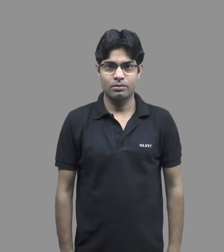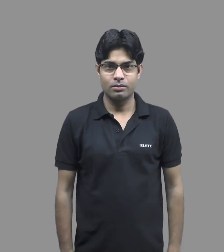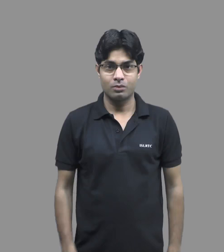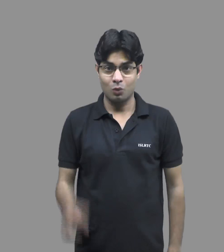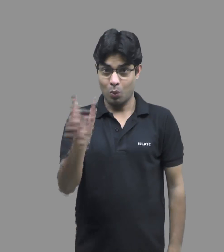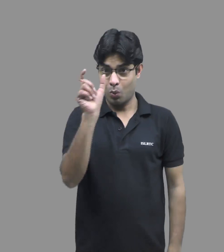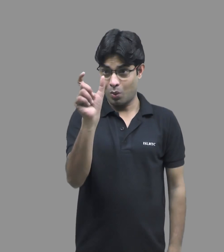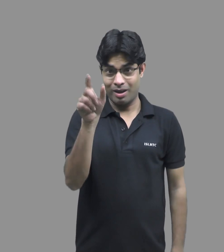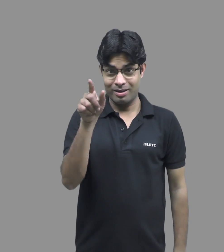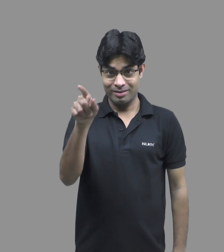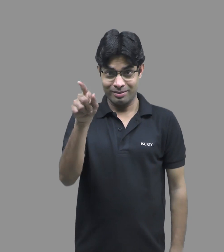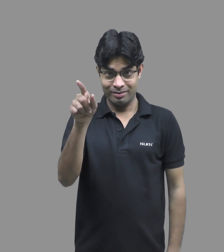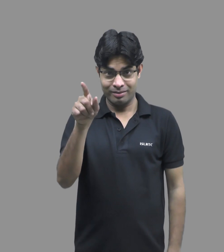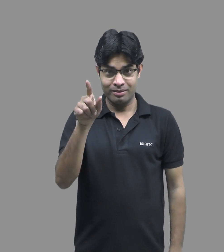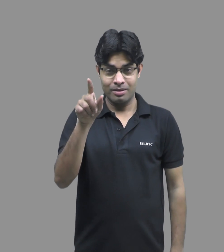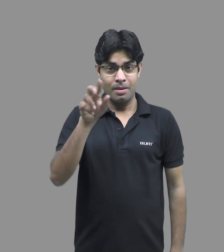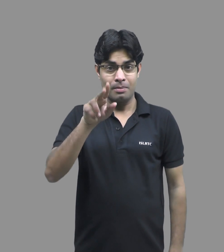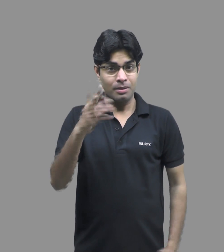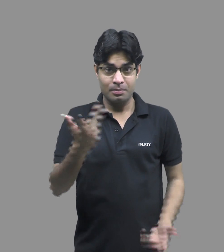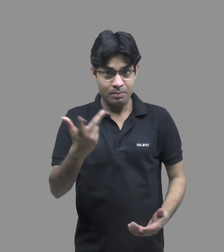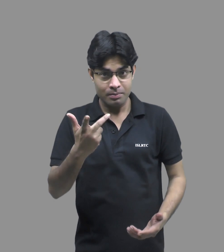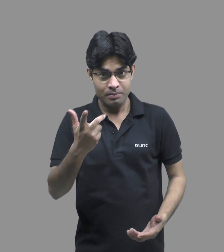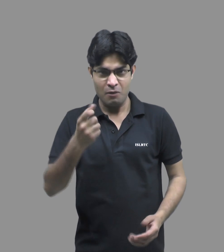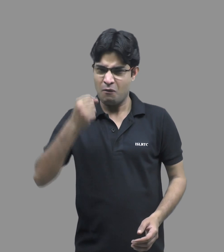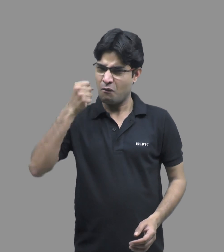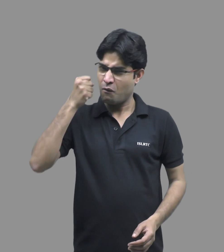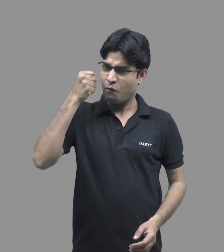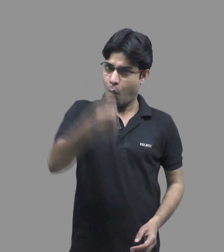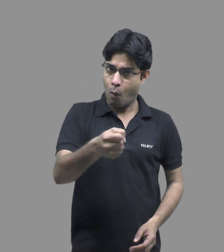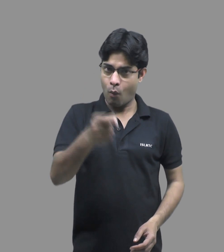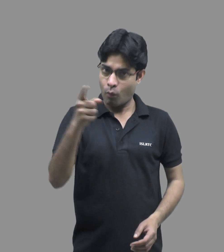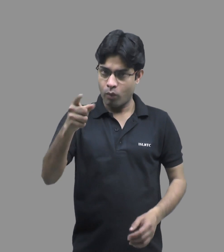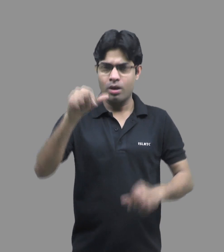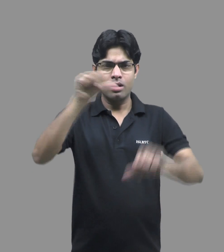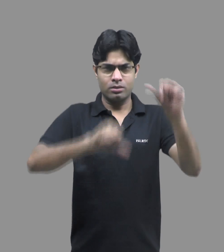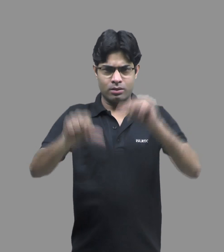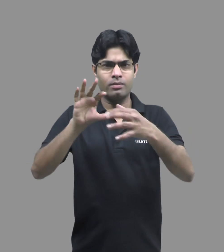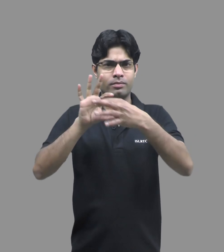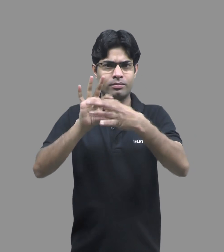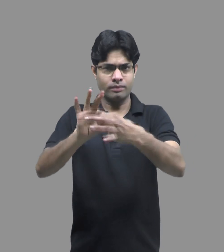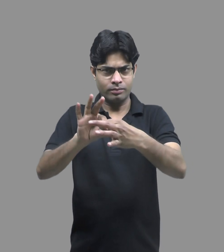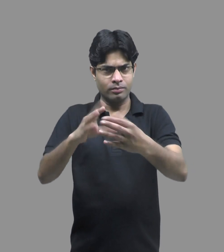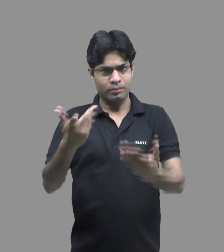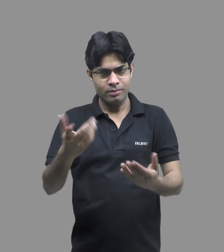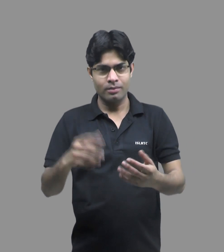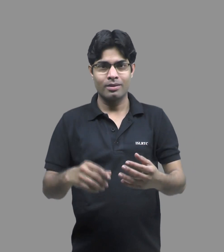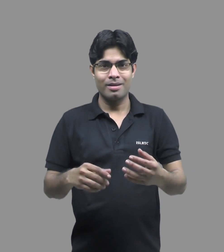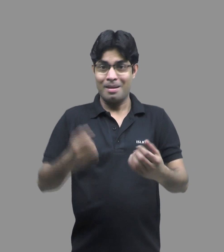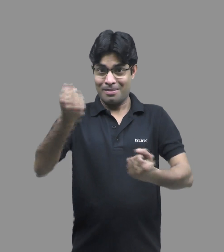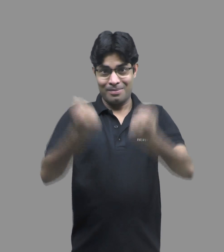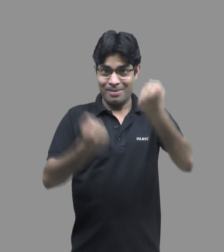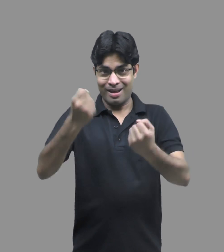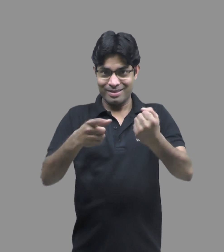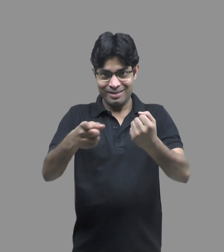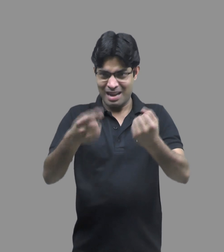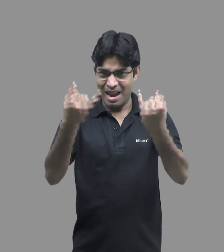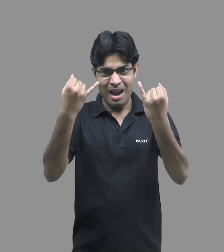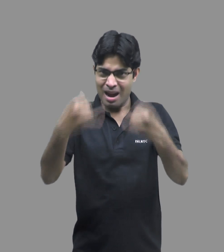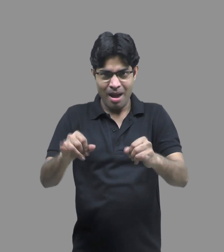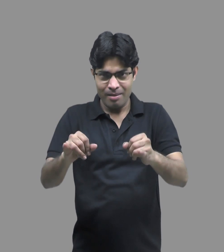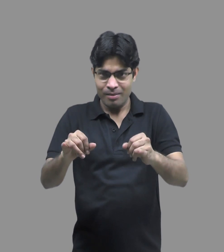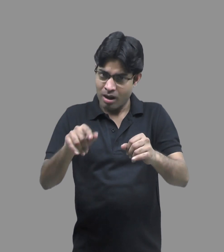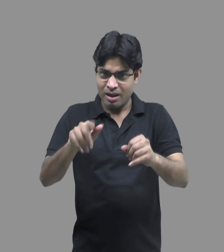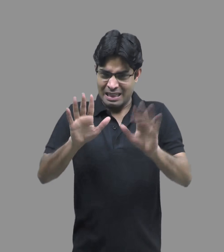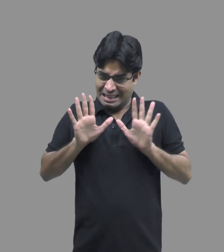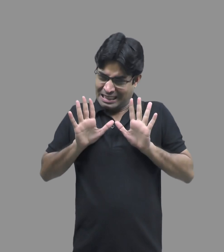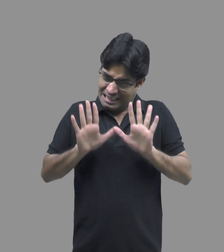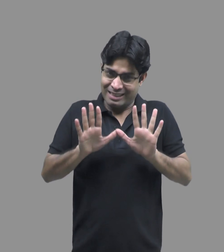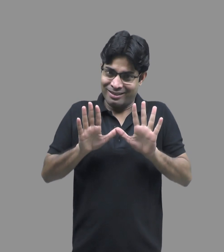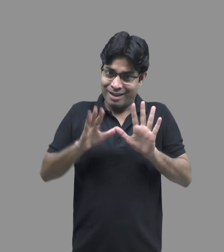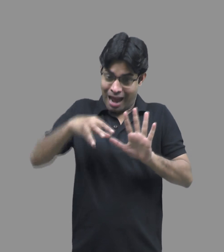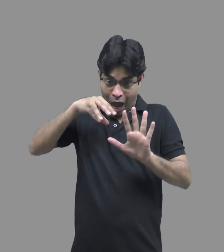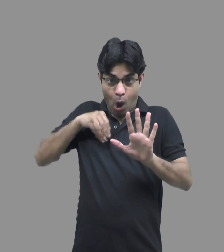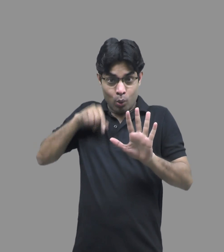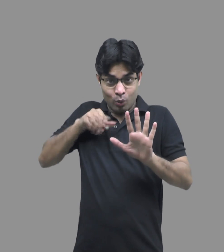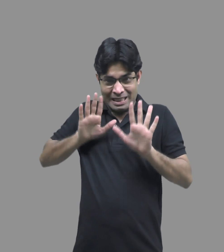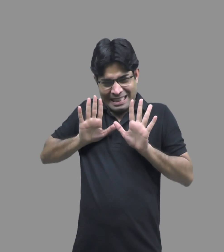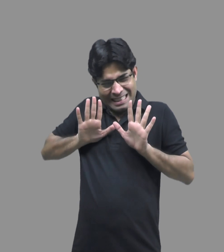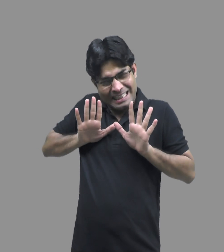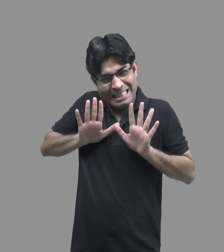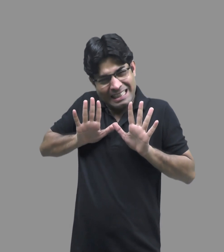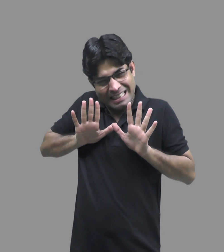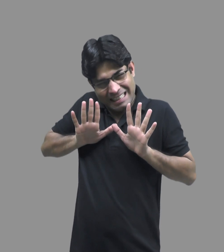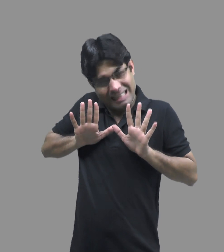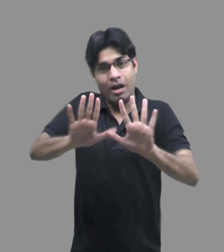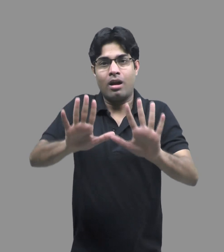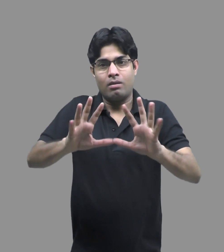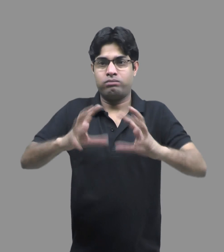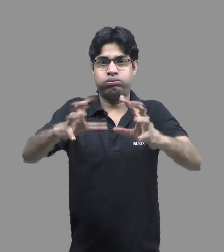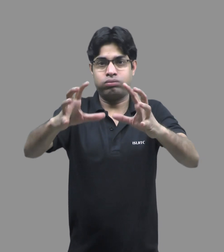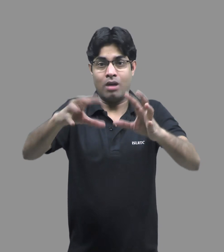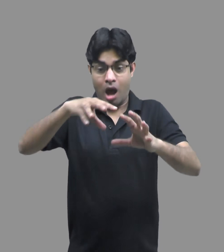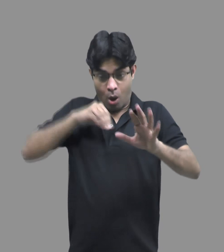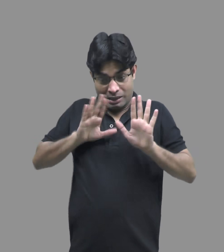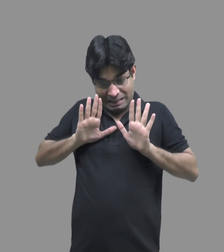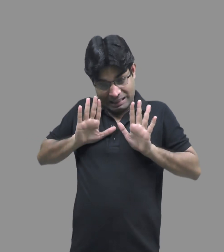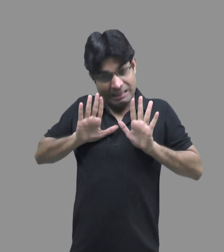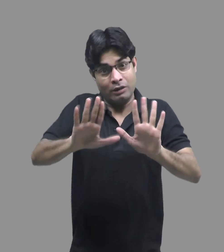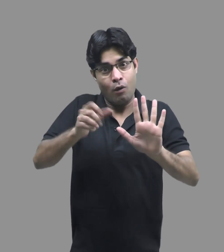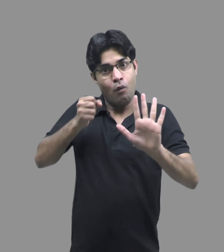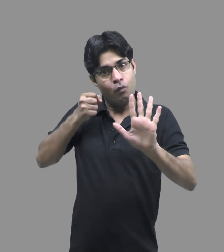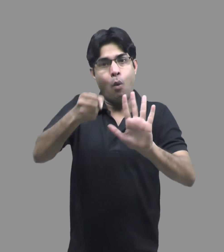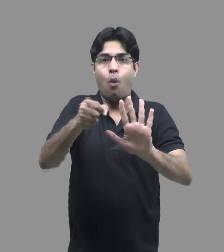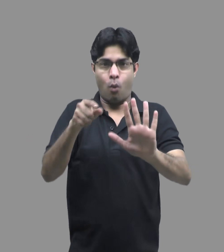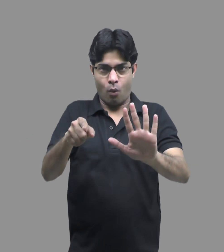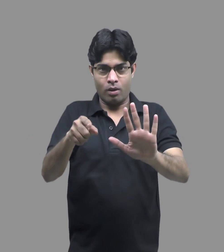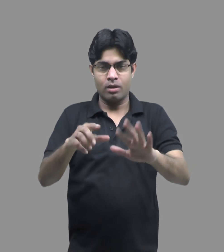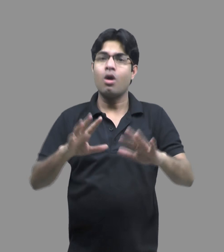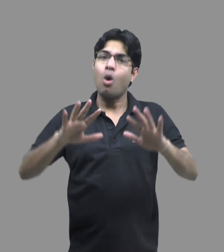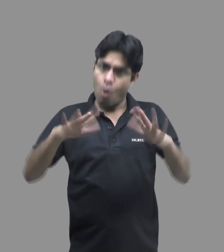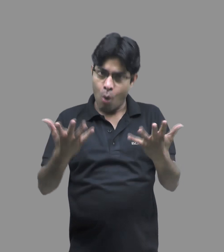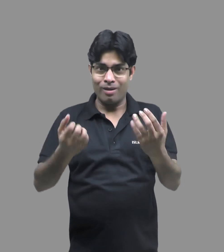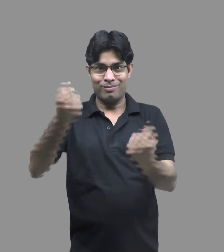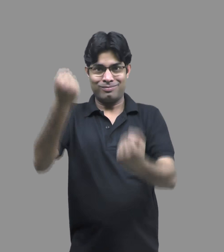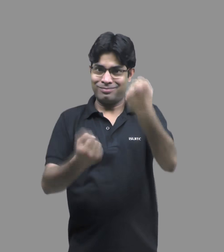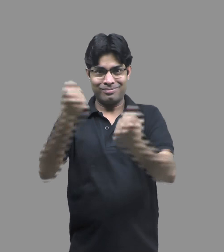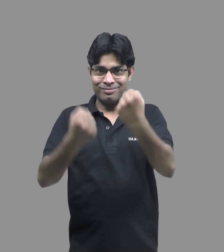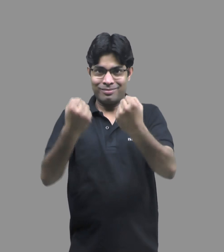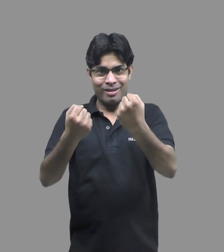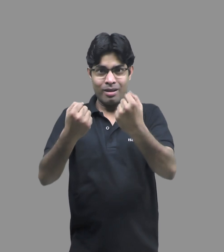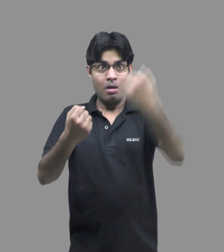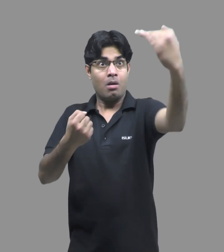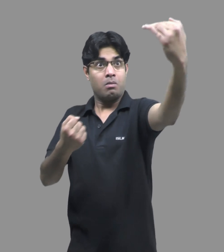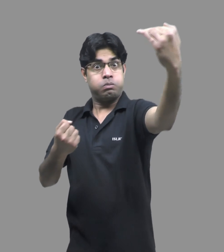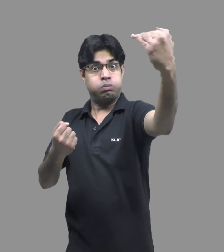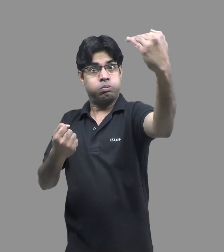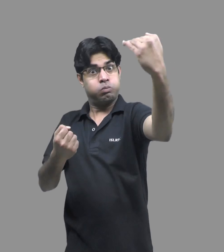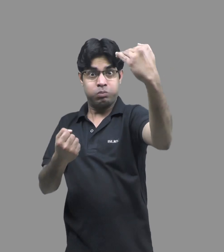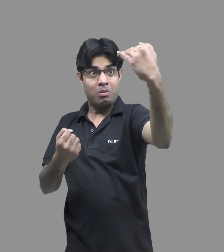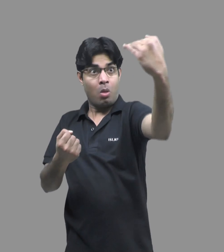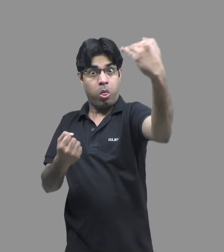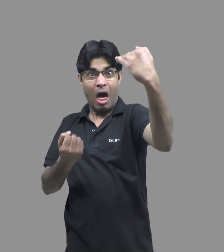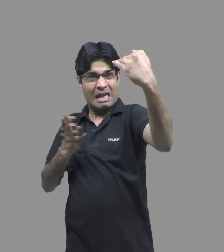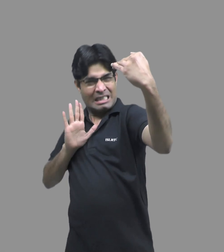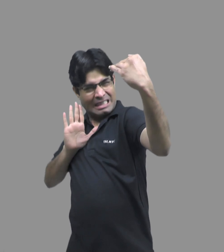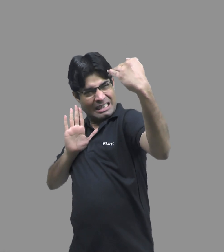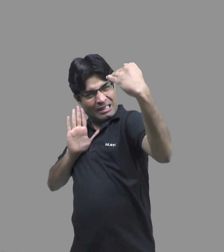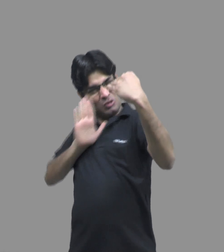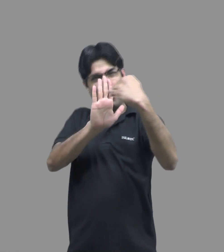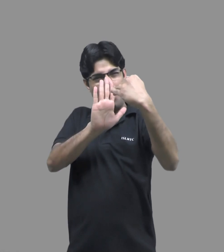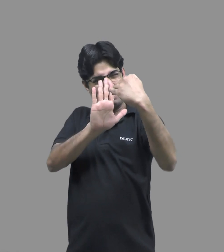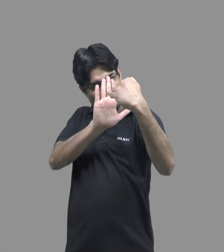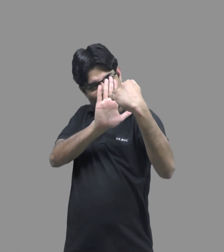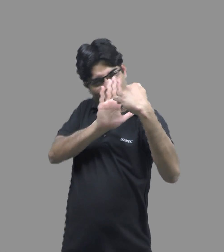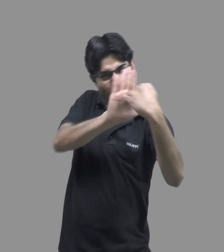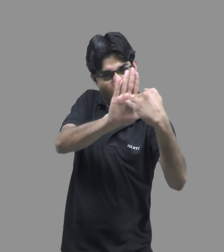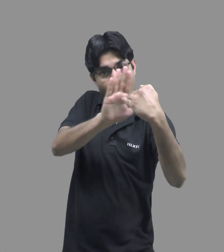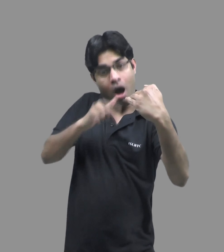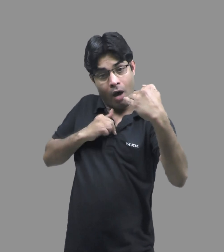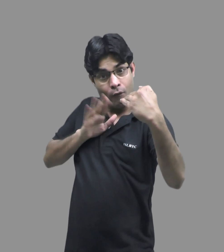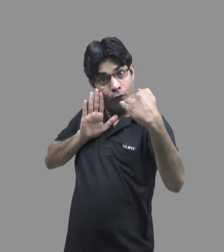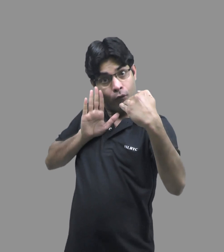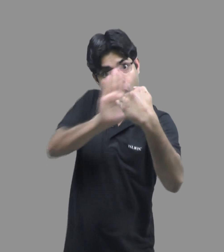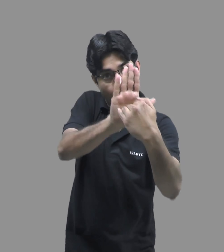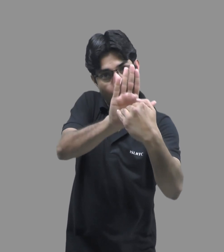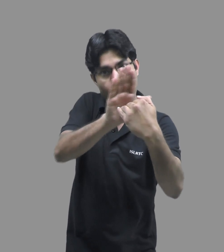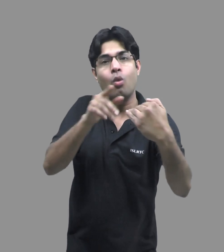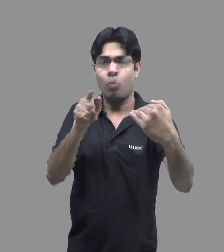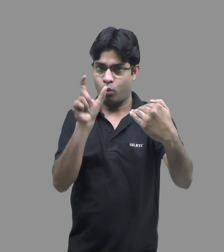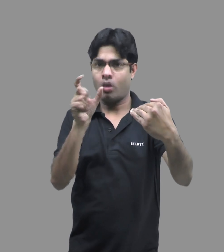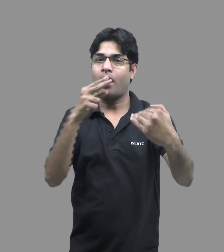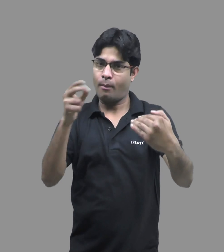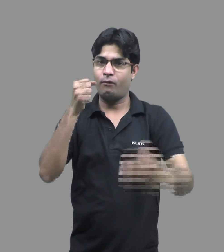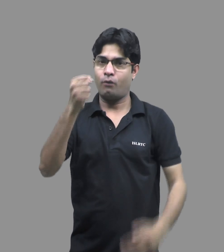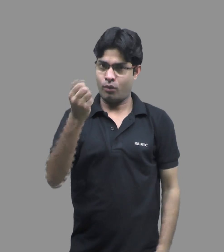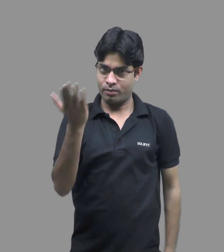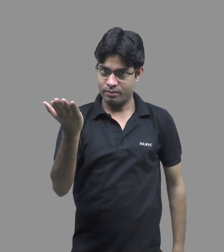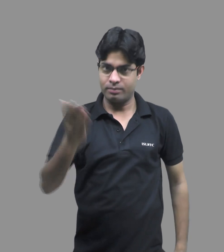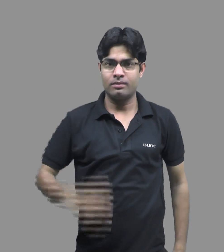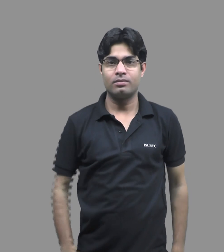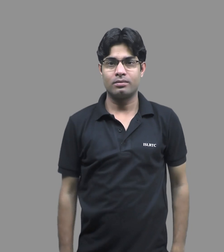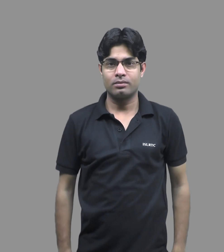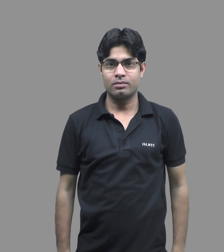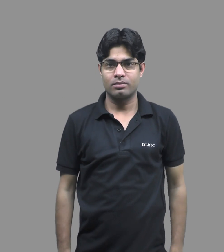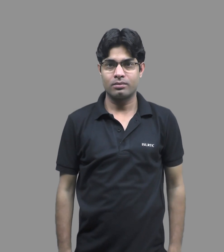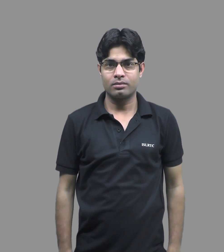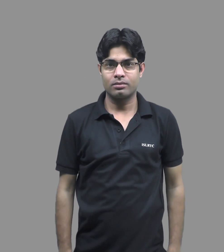Force